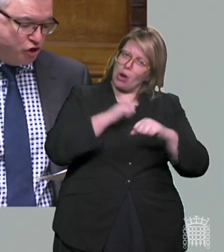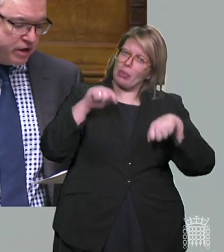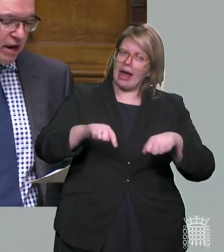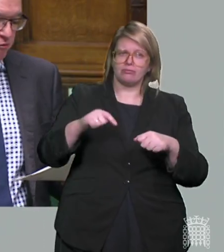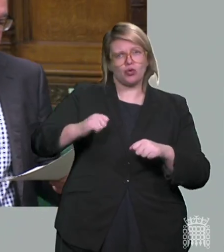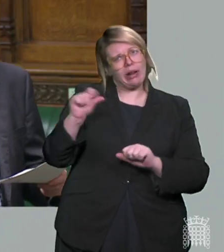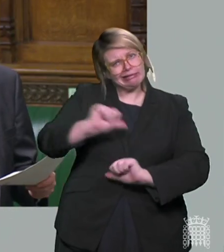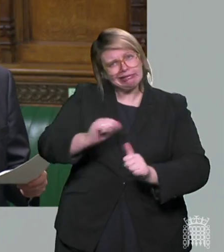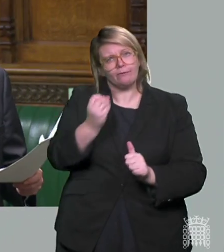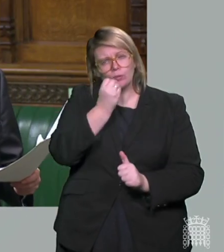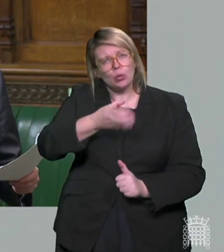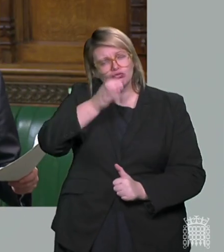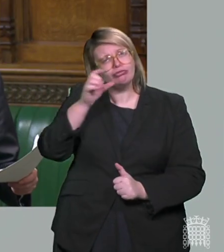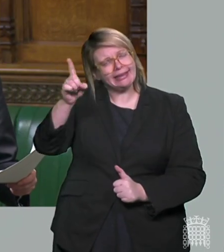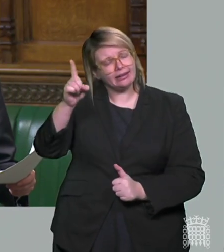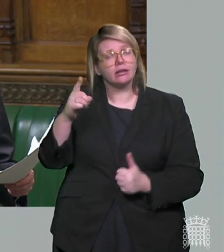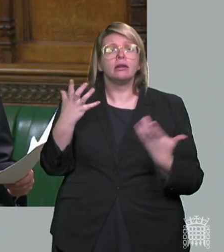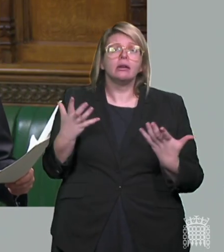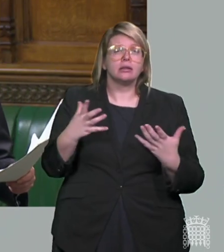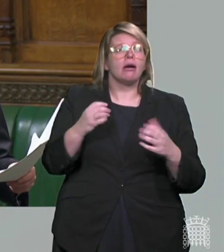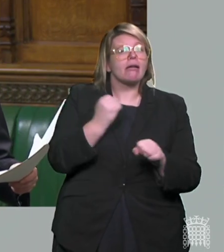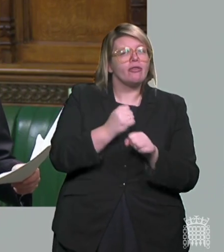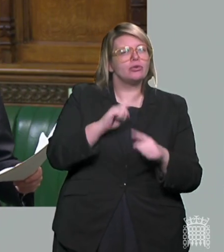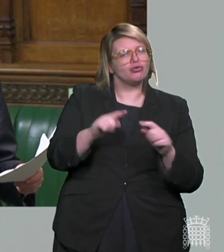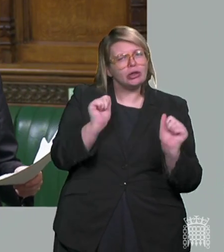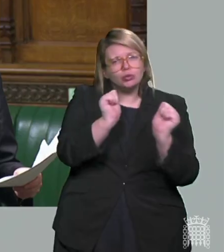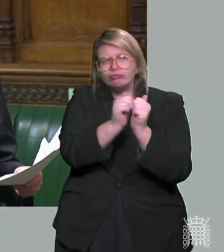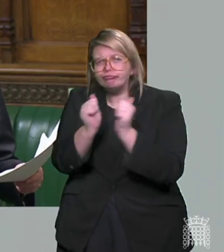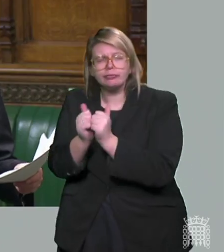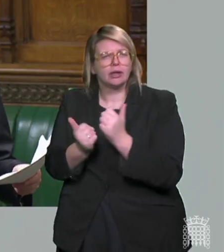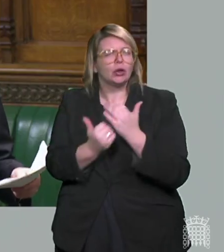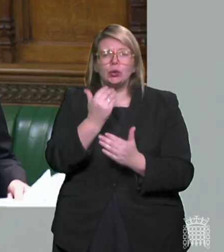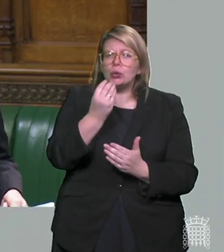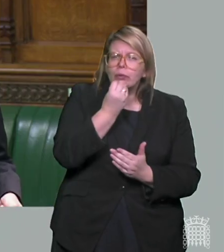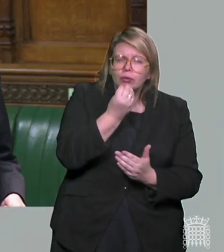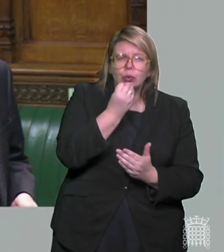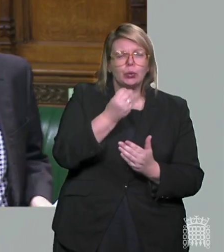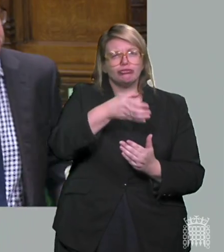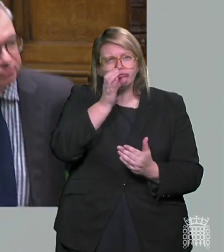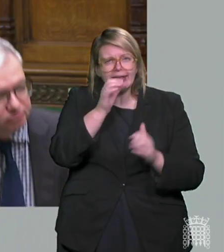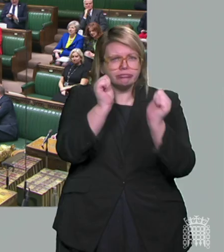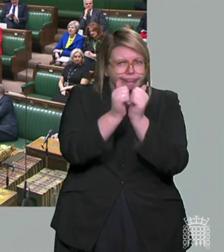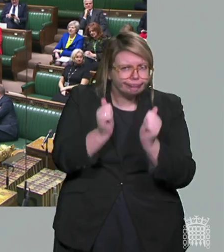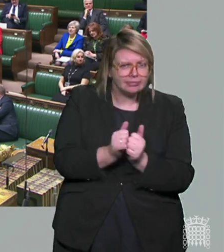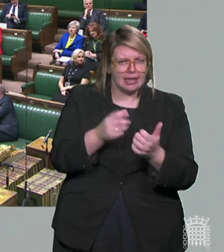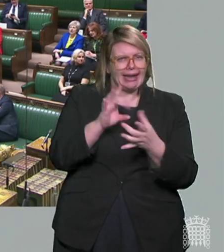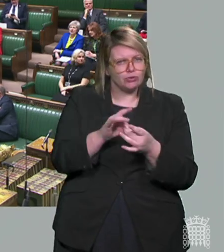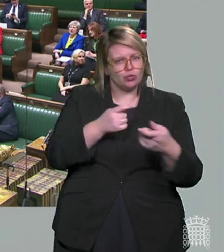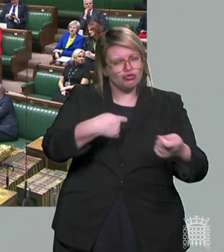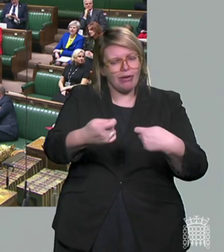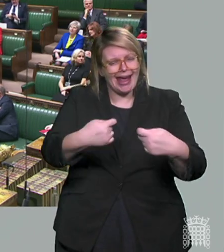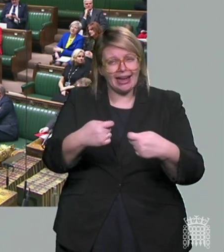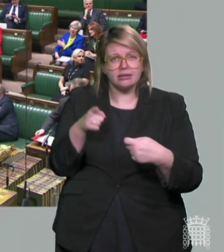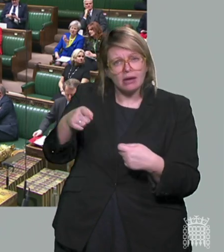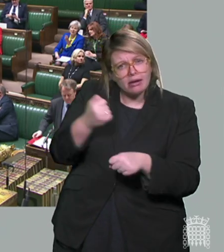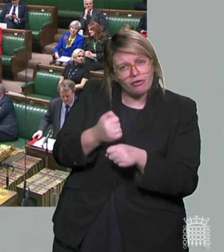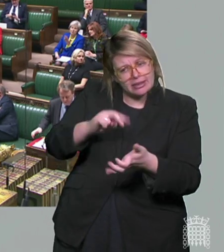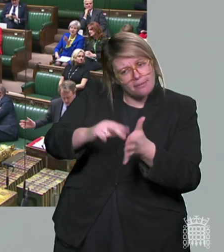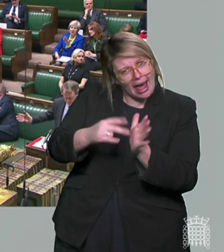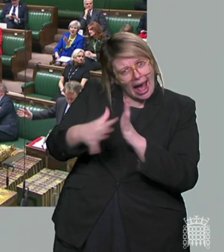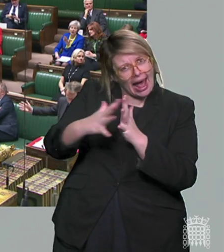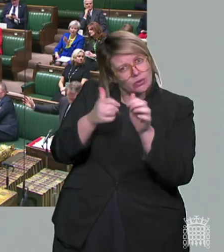As the UK Government continue to strike new trade agreements, what benefits will the removal of trade barriers have for Scotland?